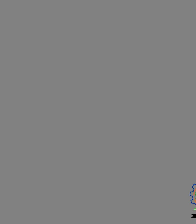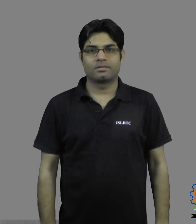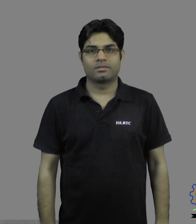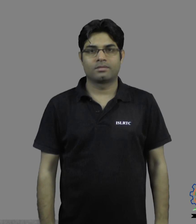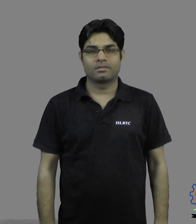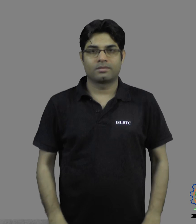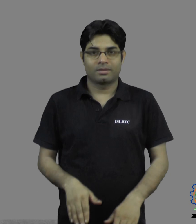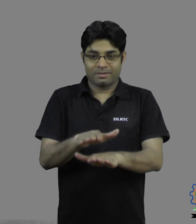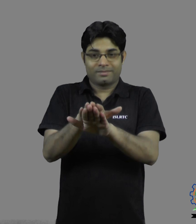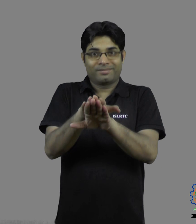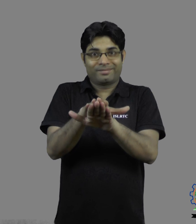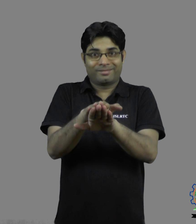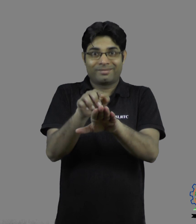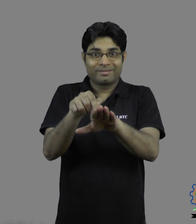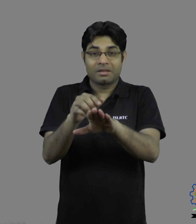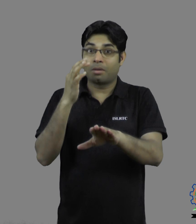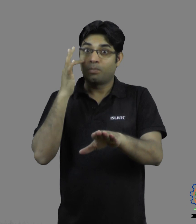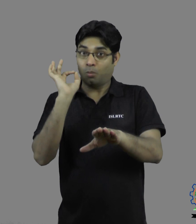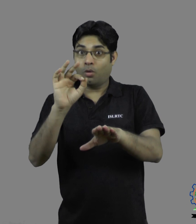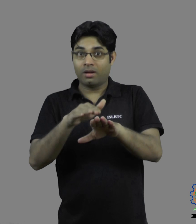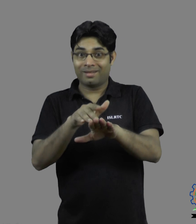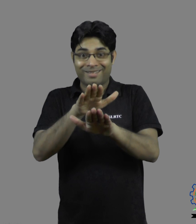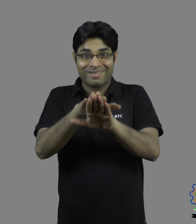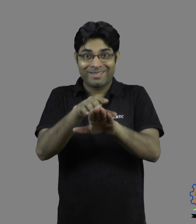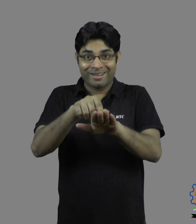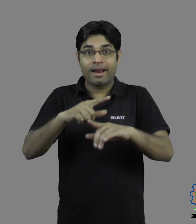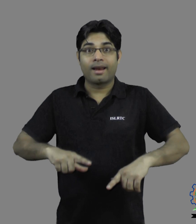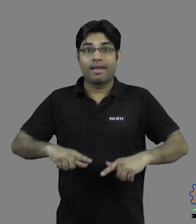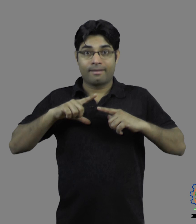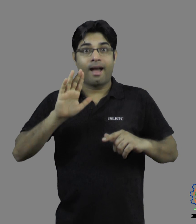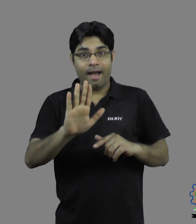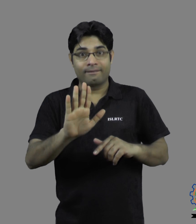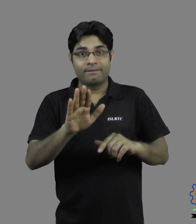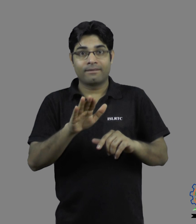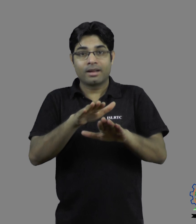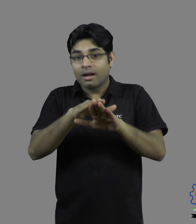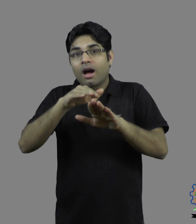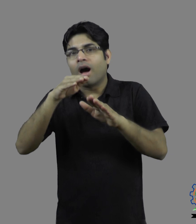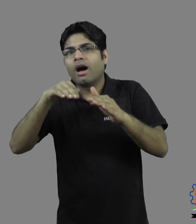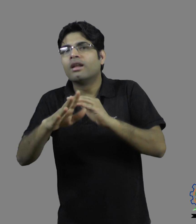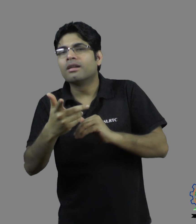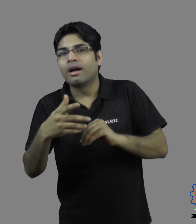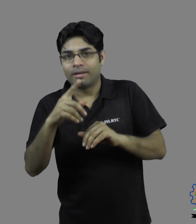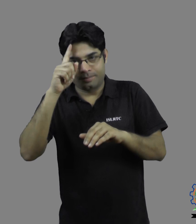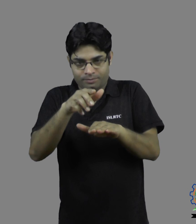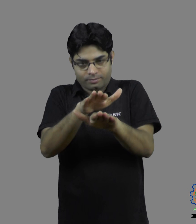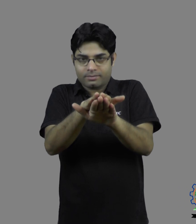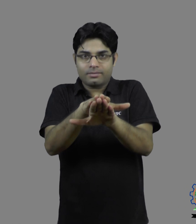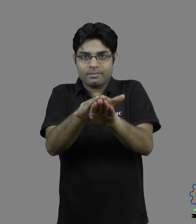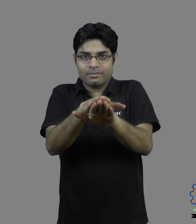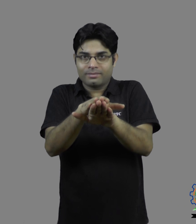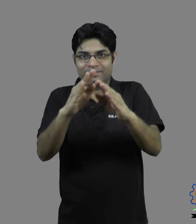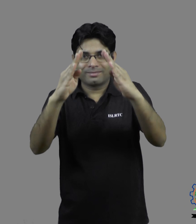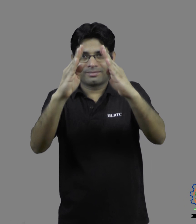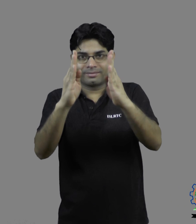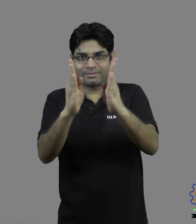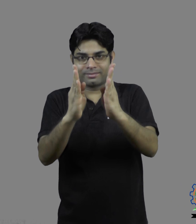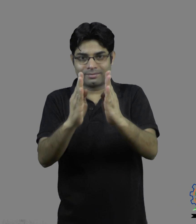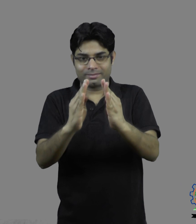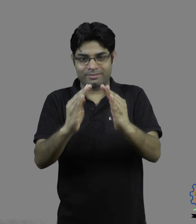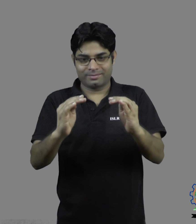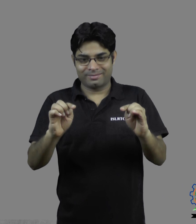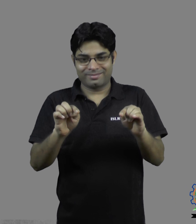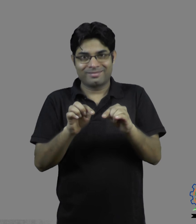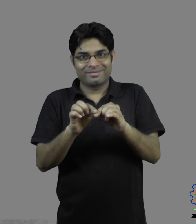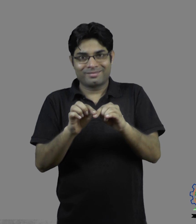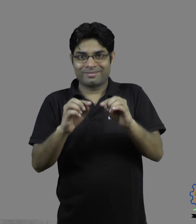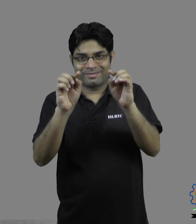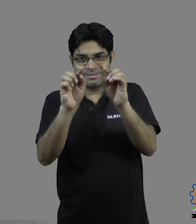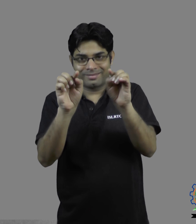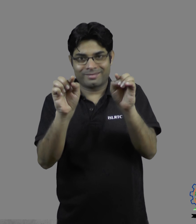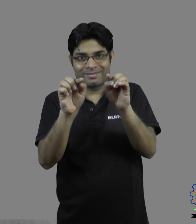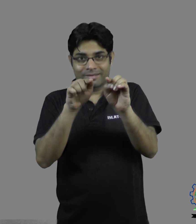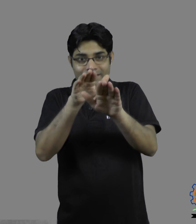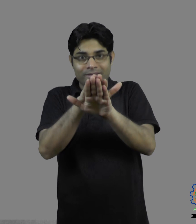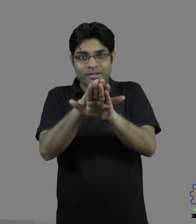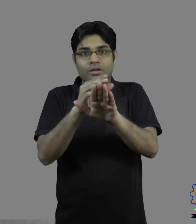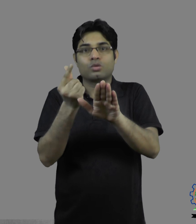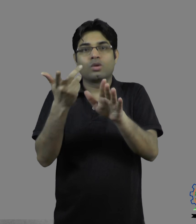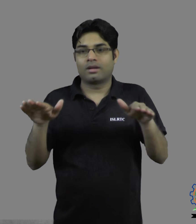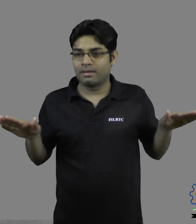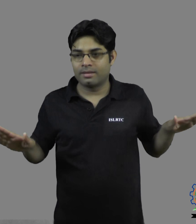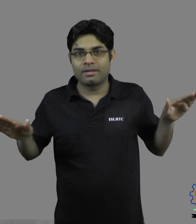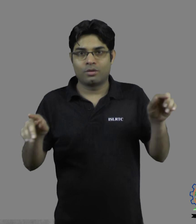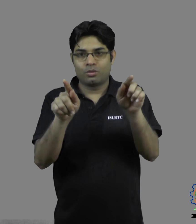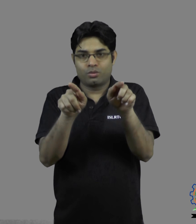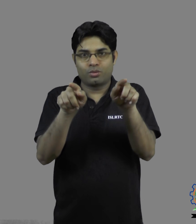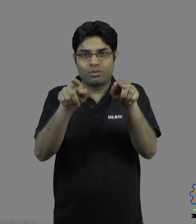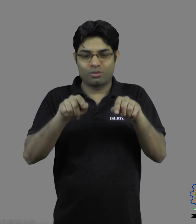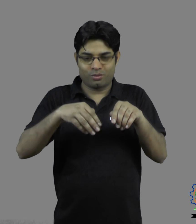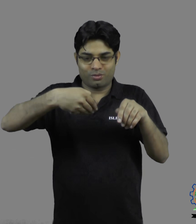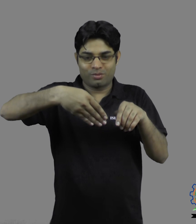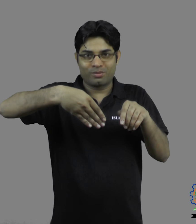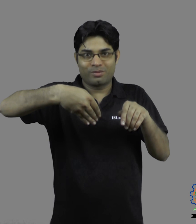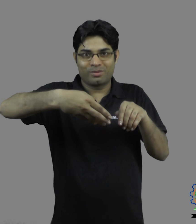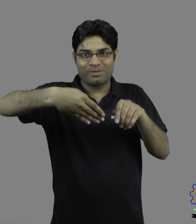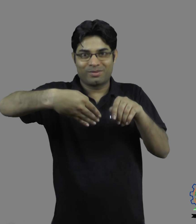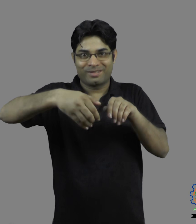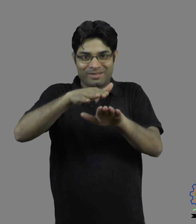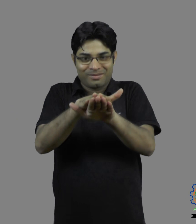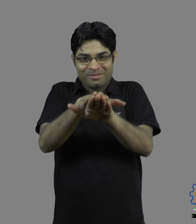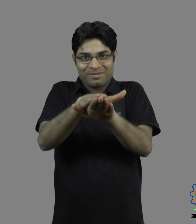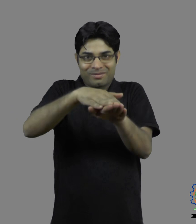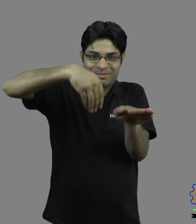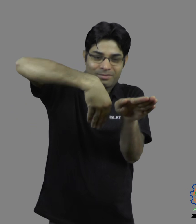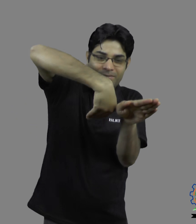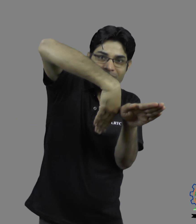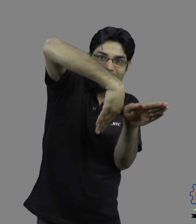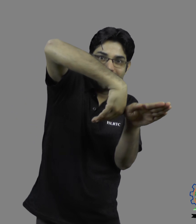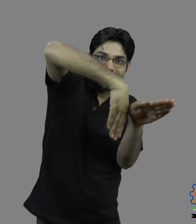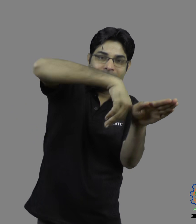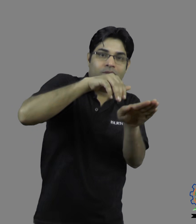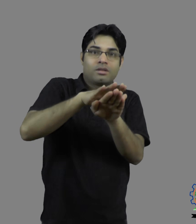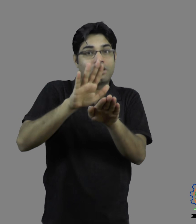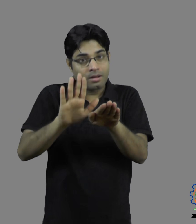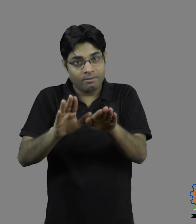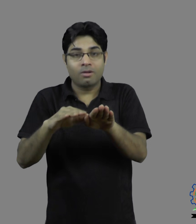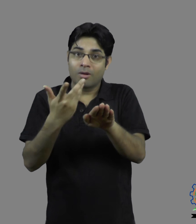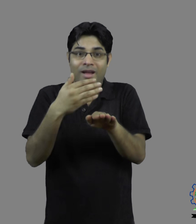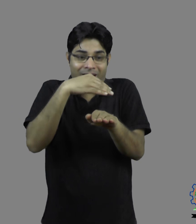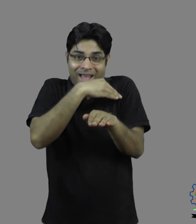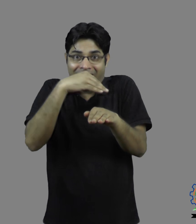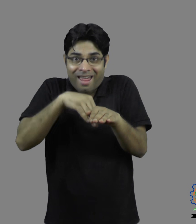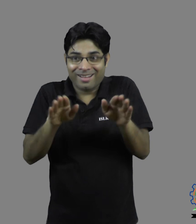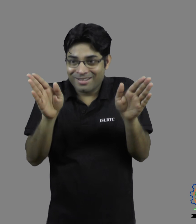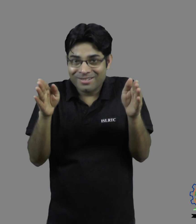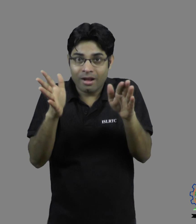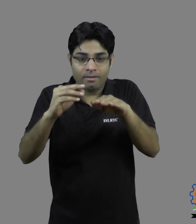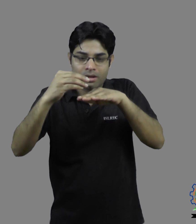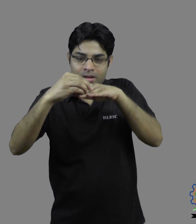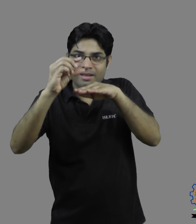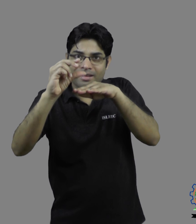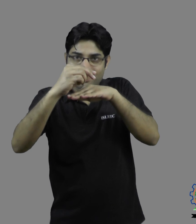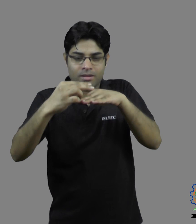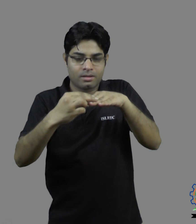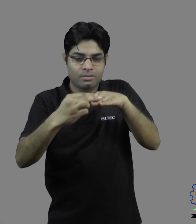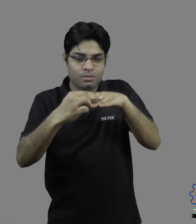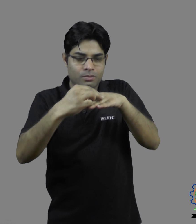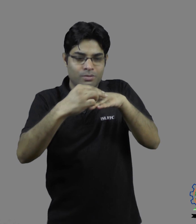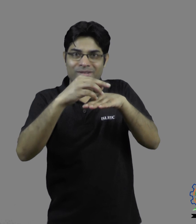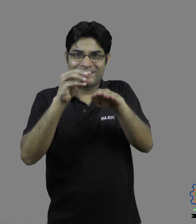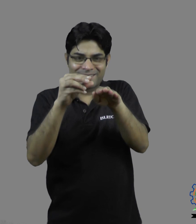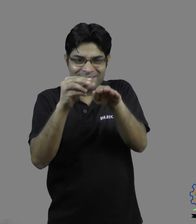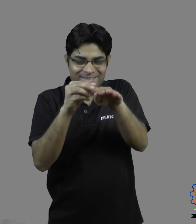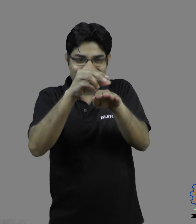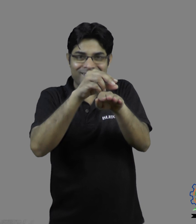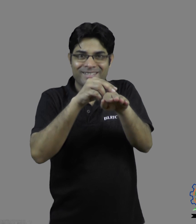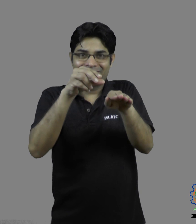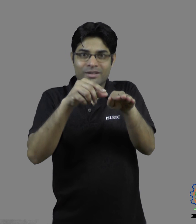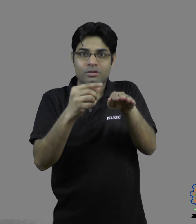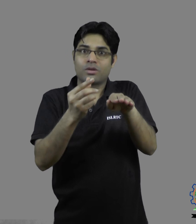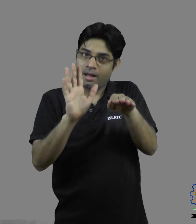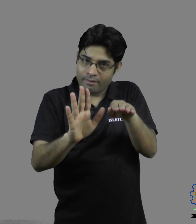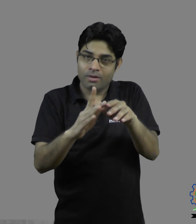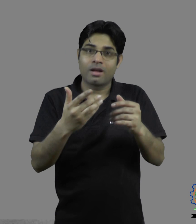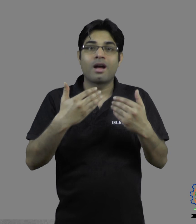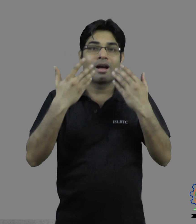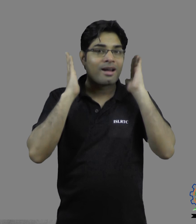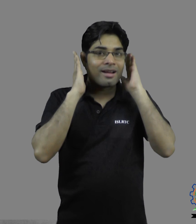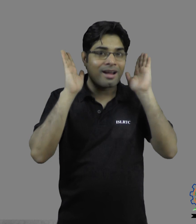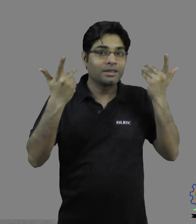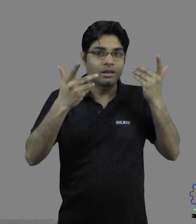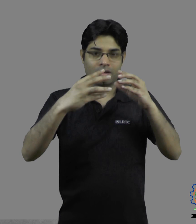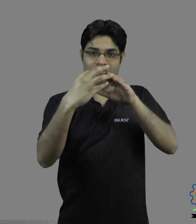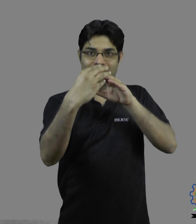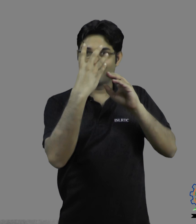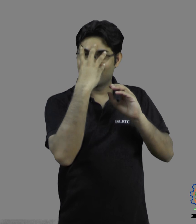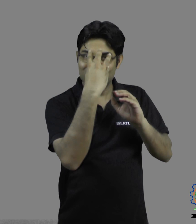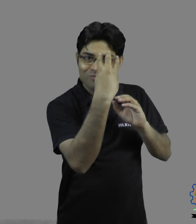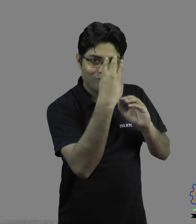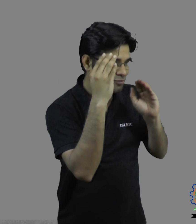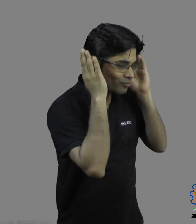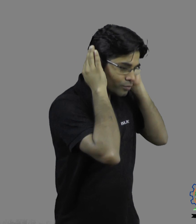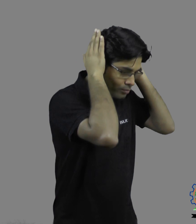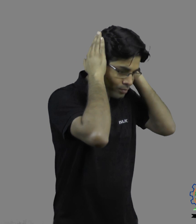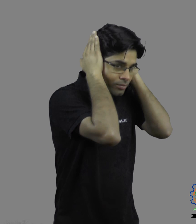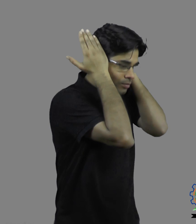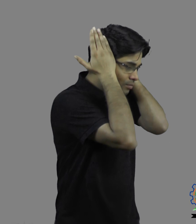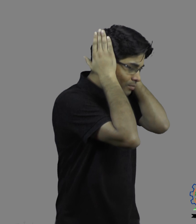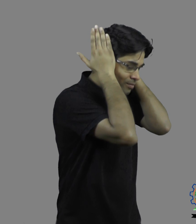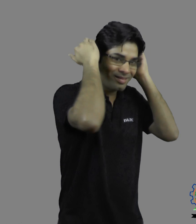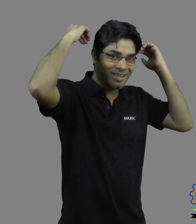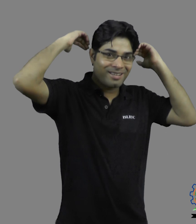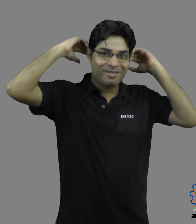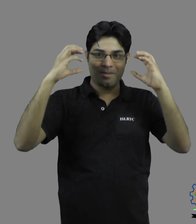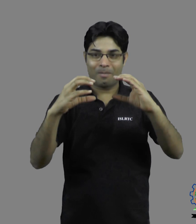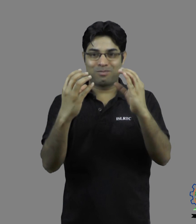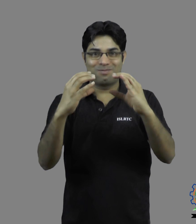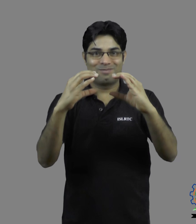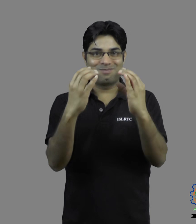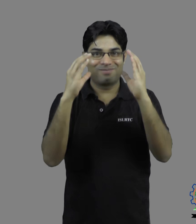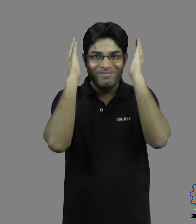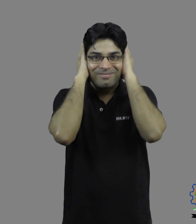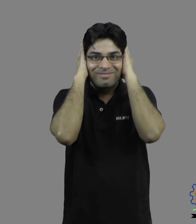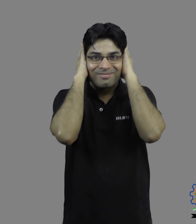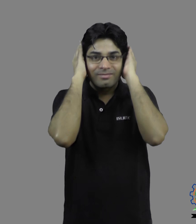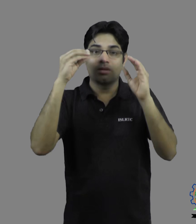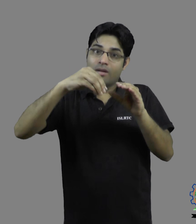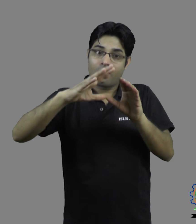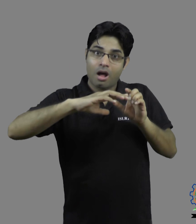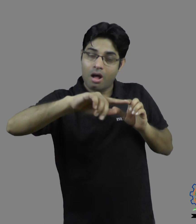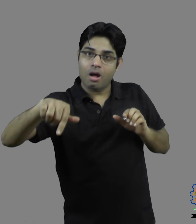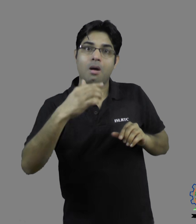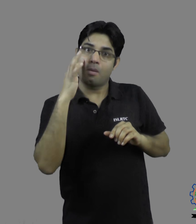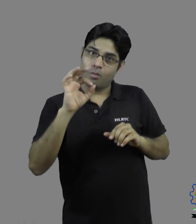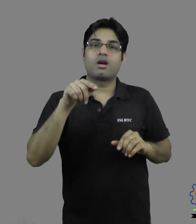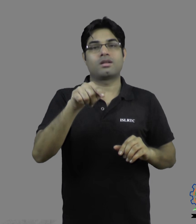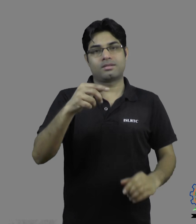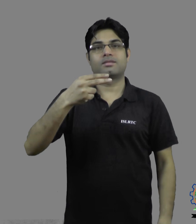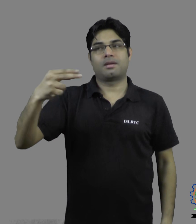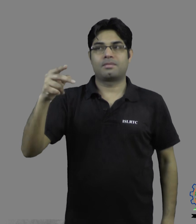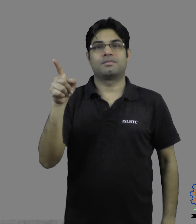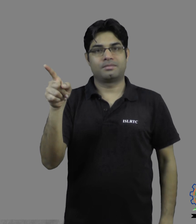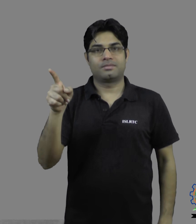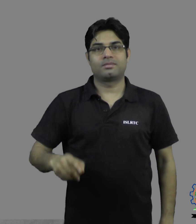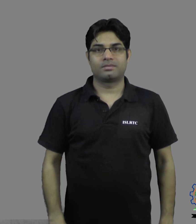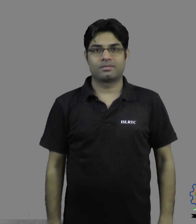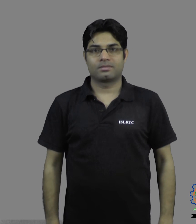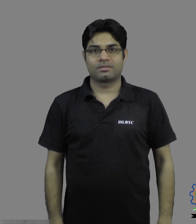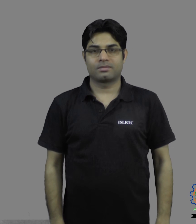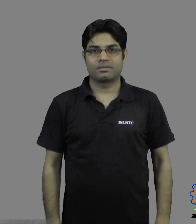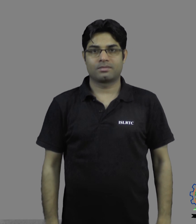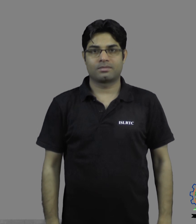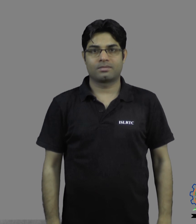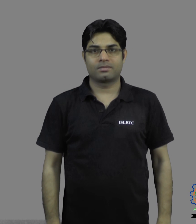General Characteristics of Fish